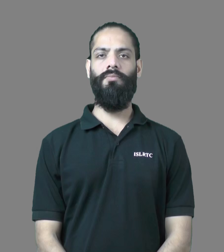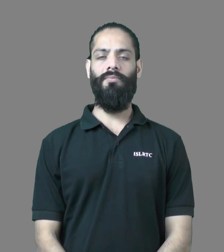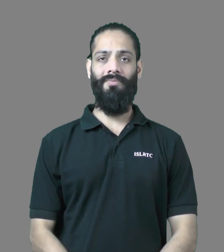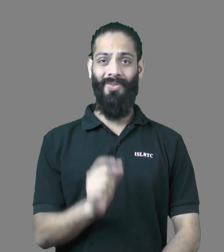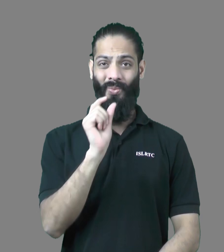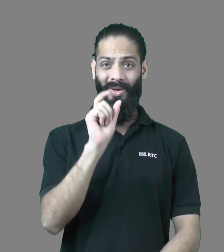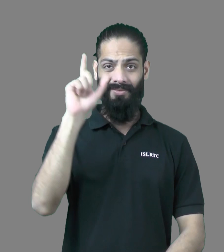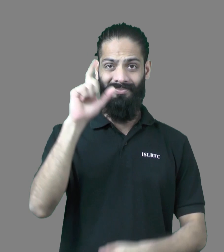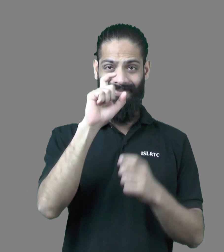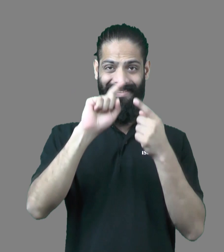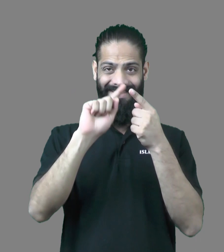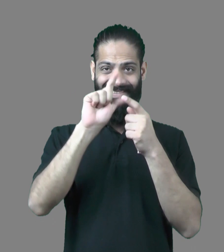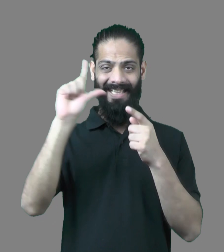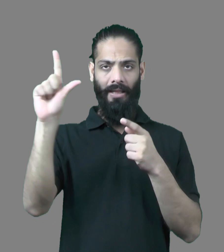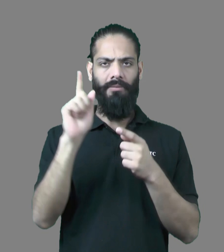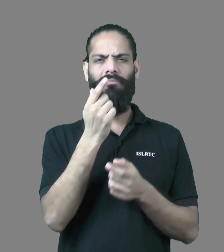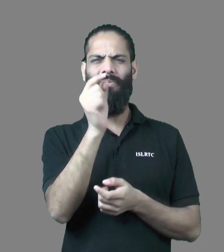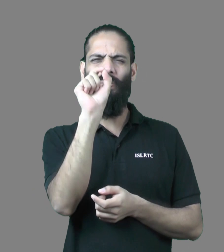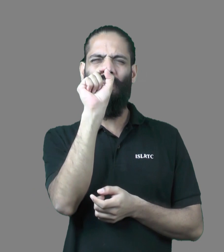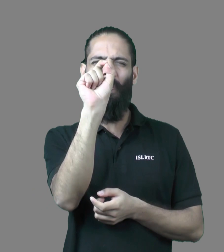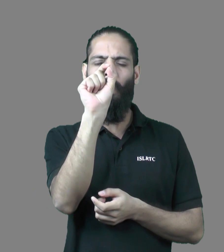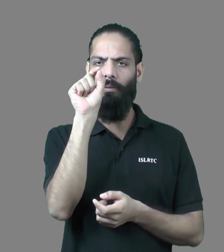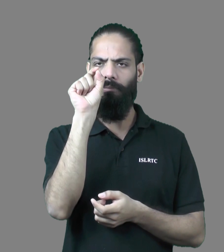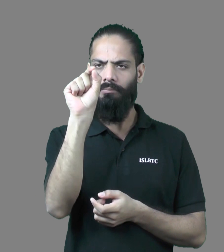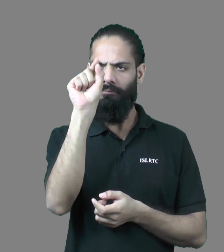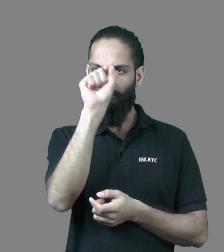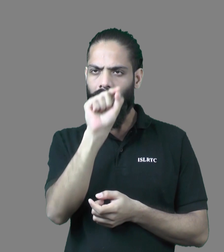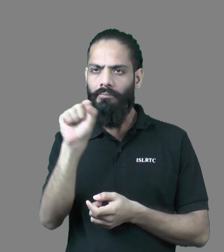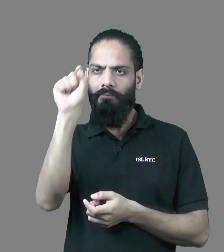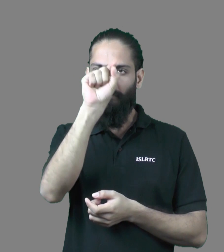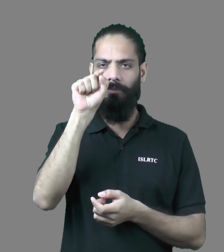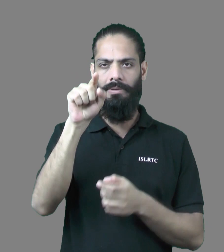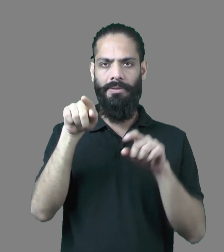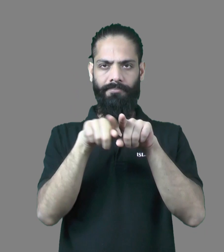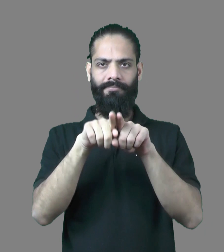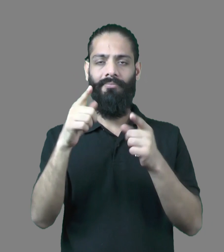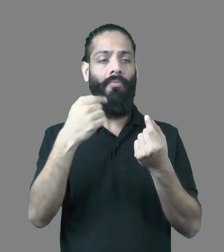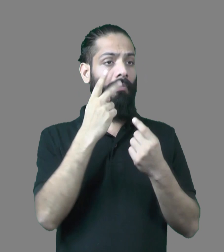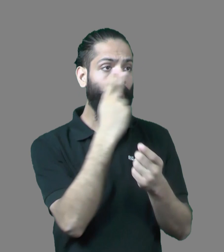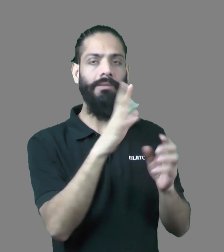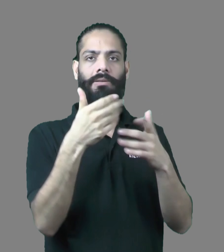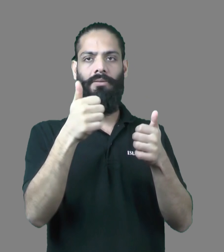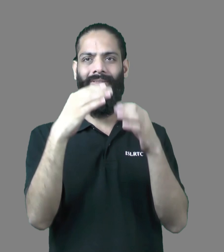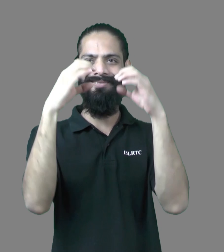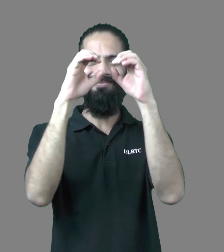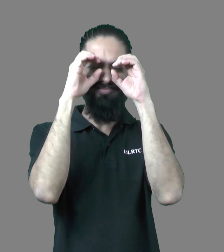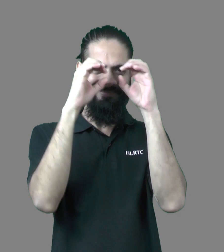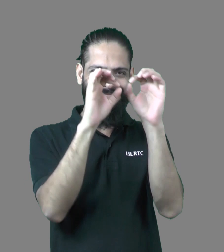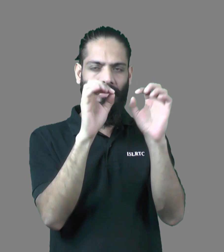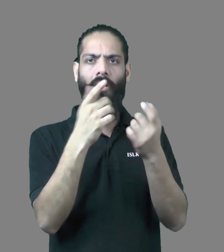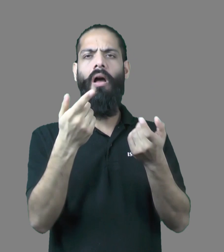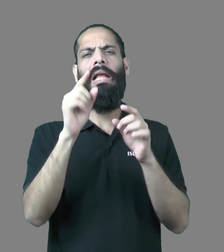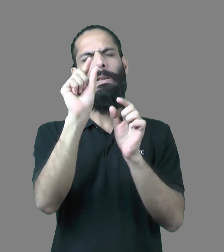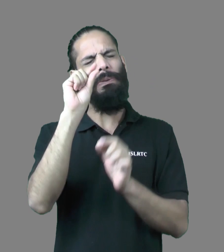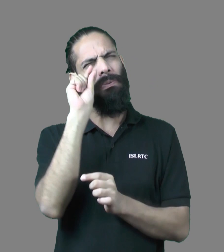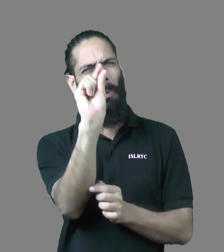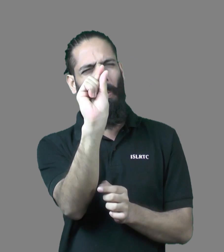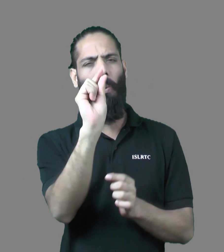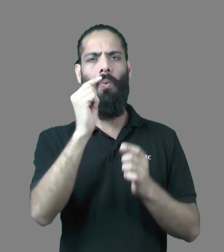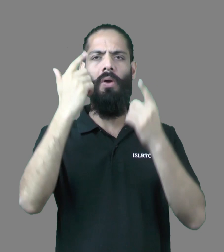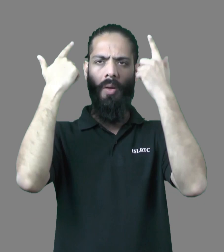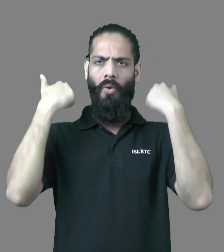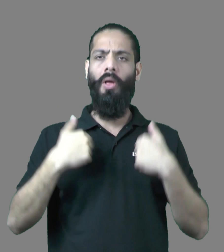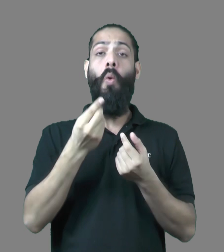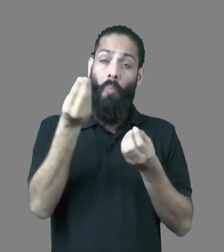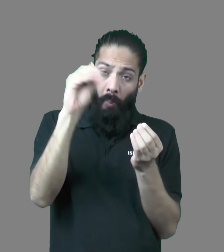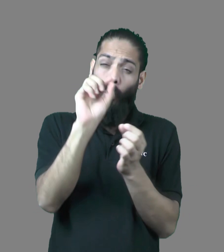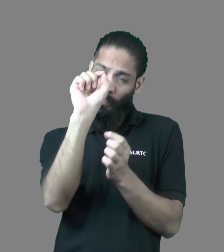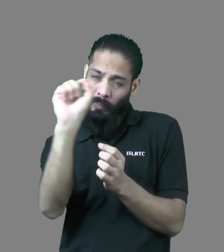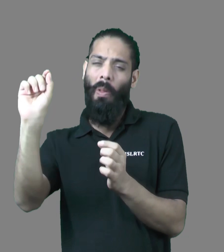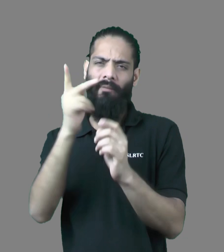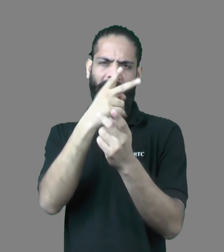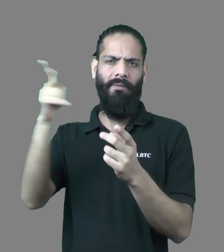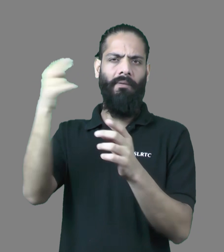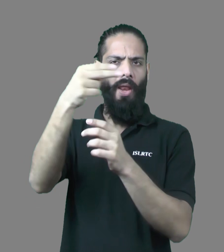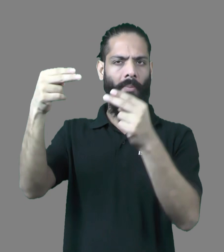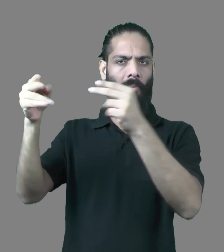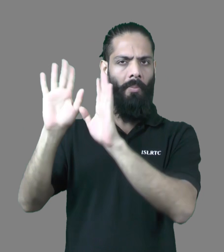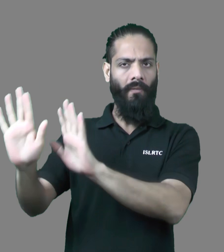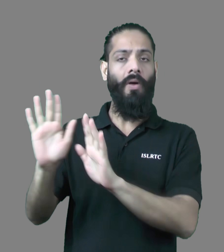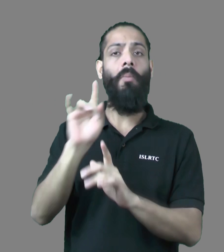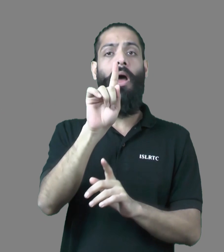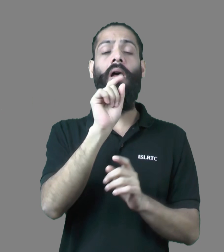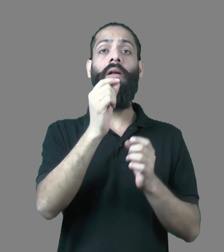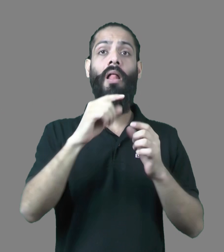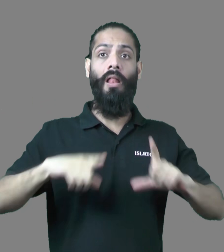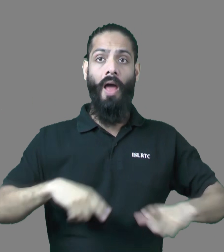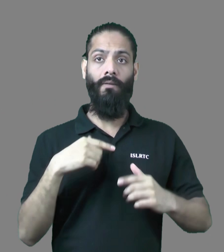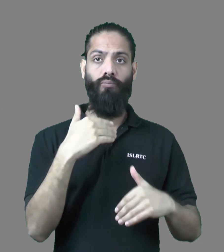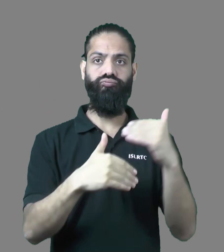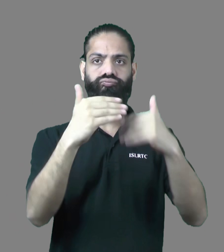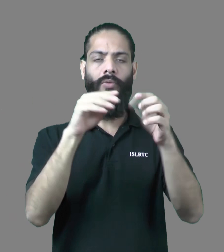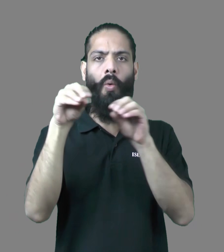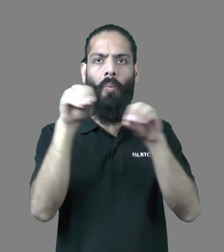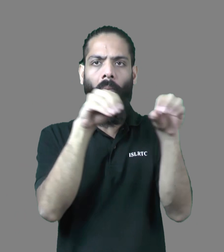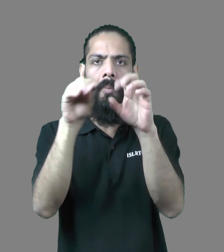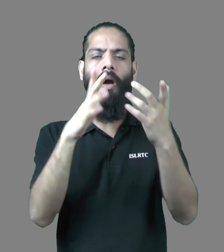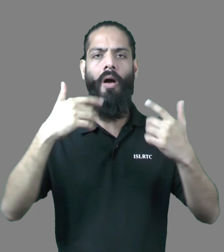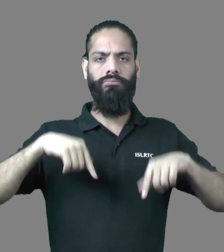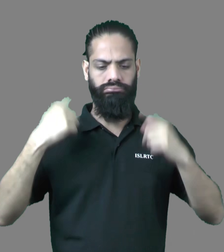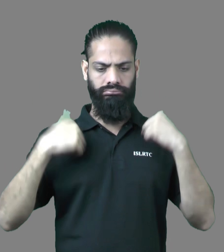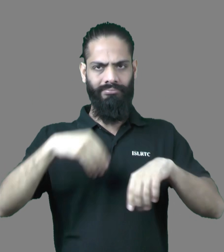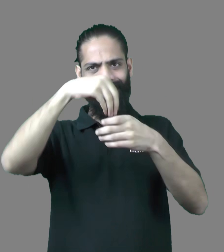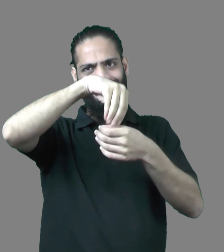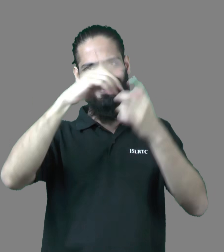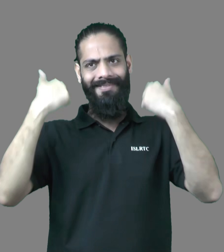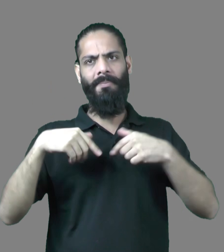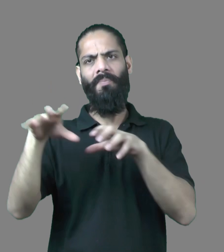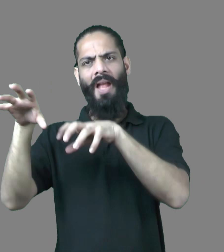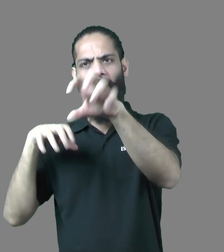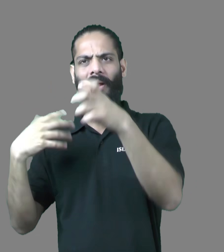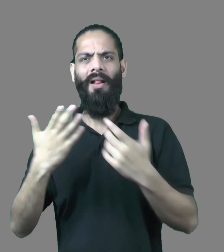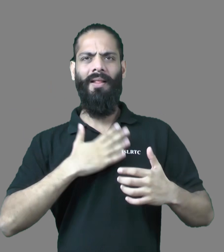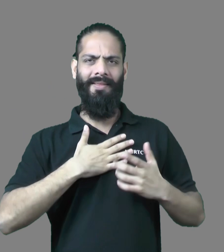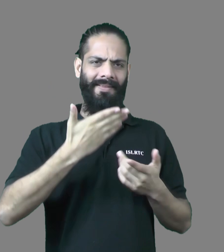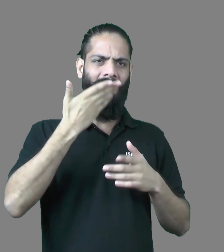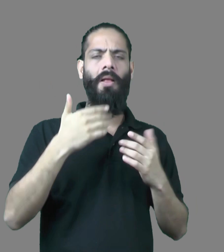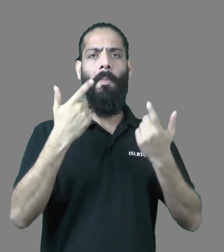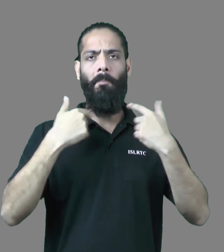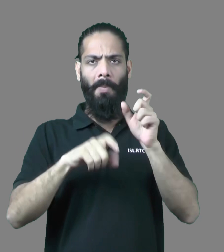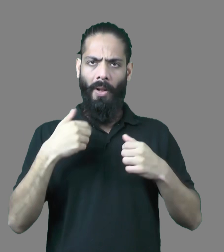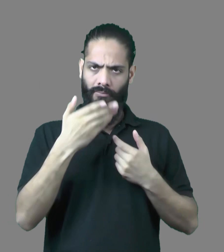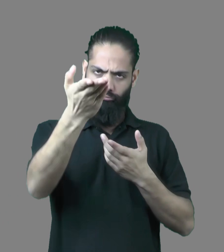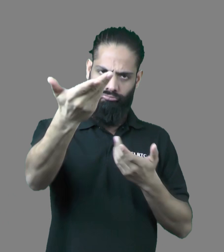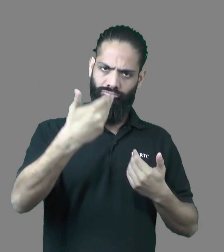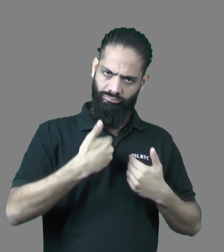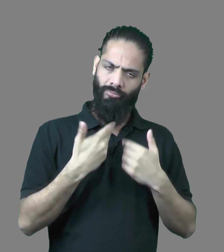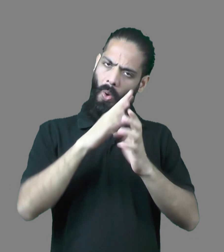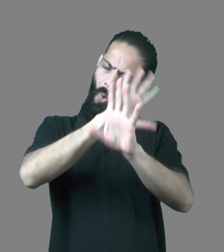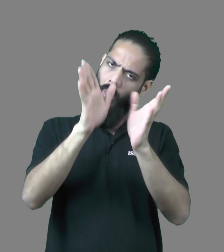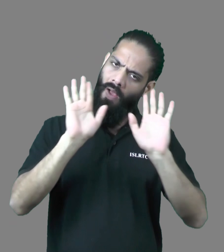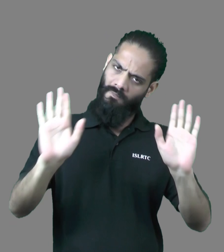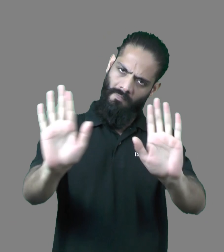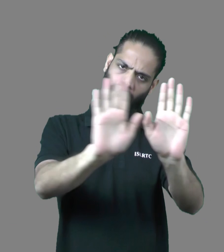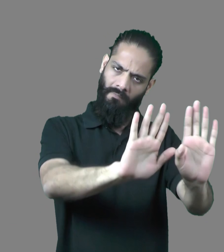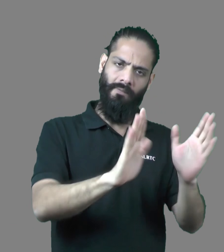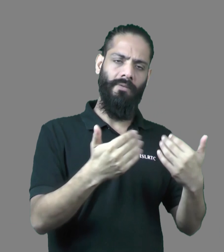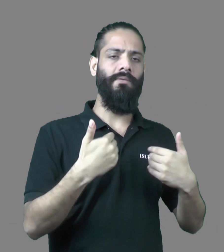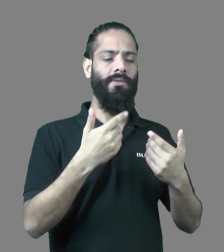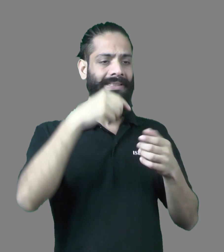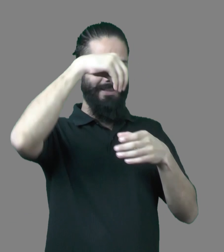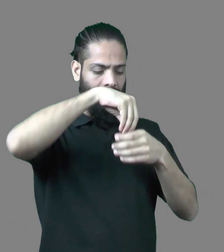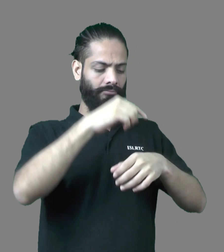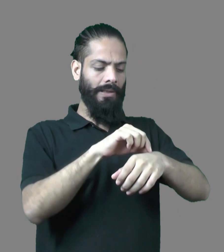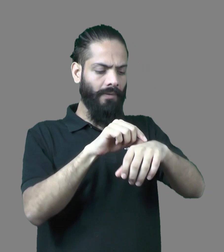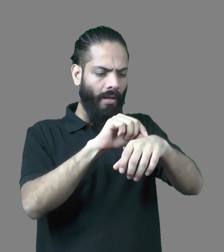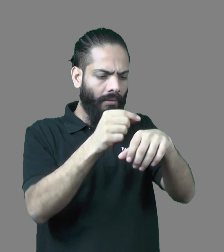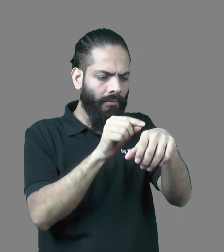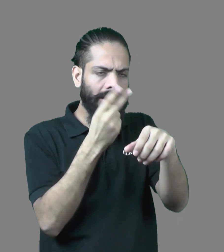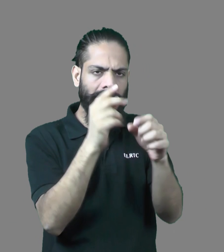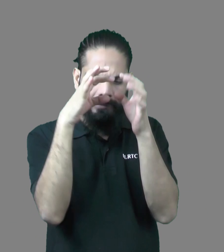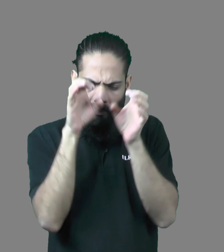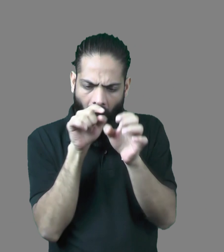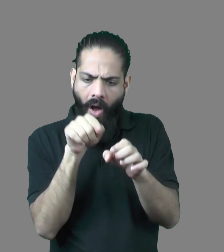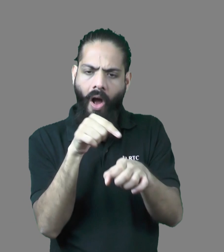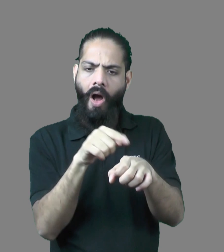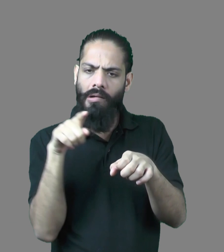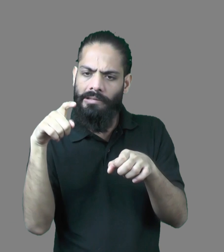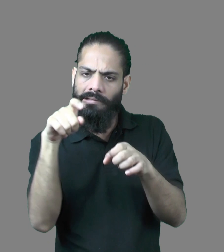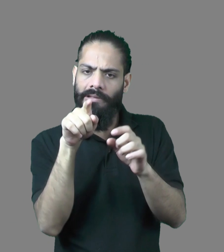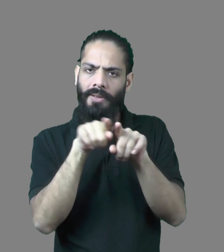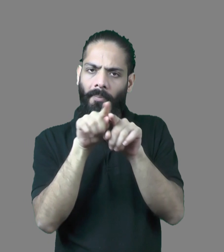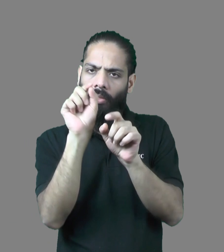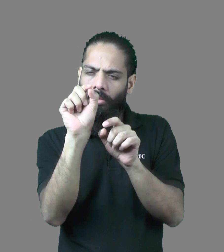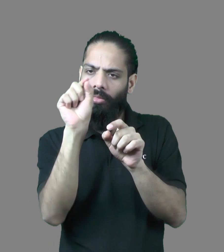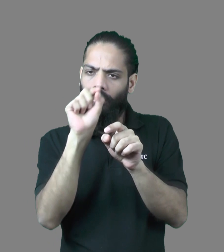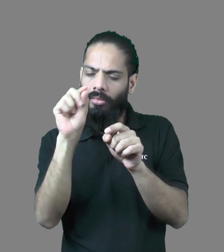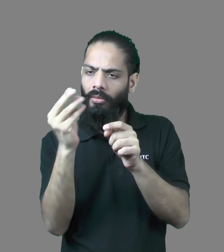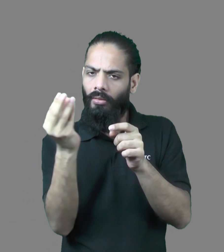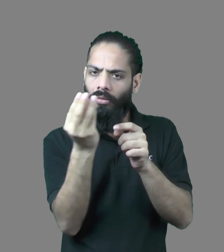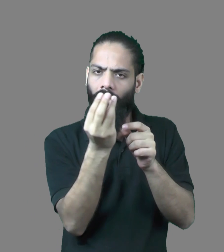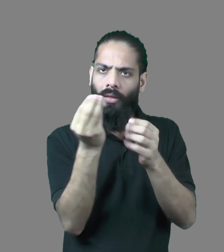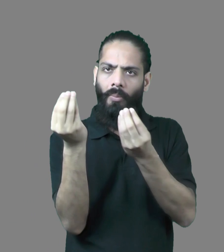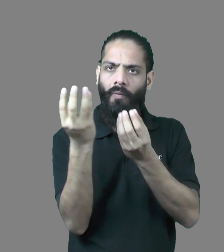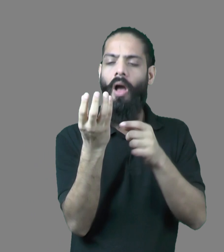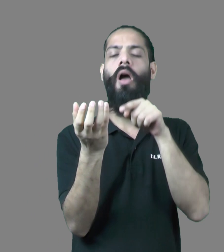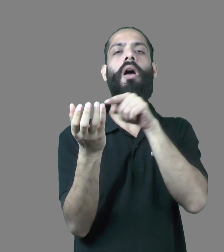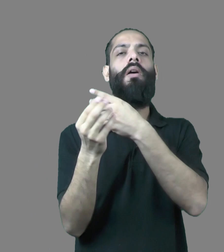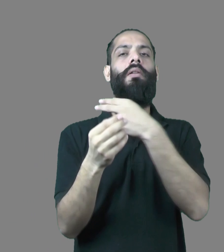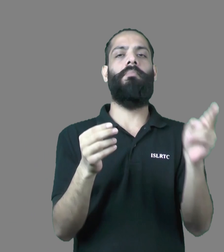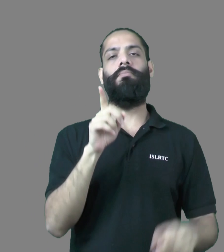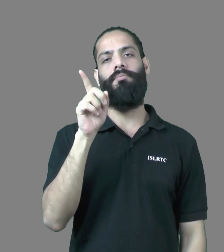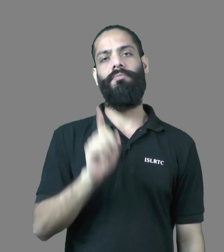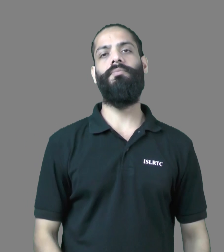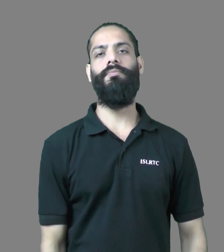Cells